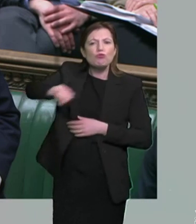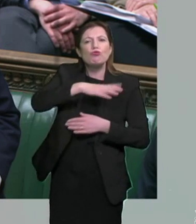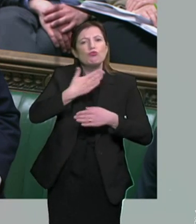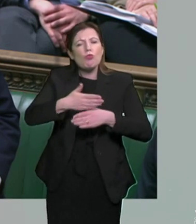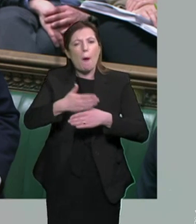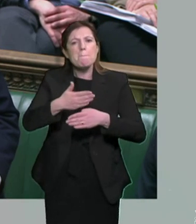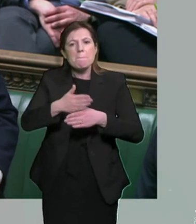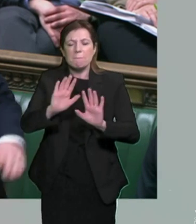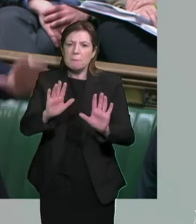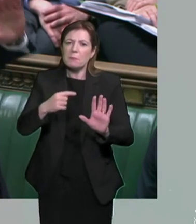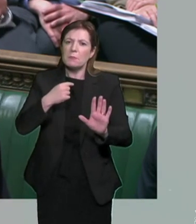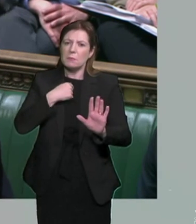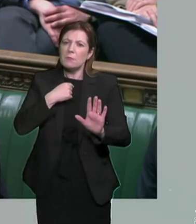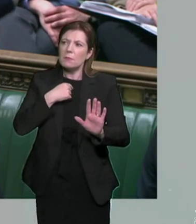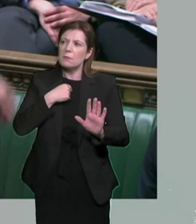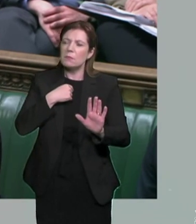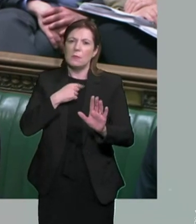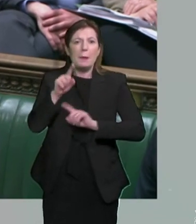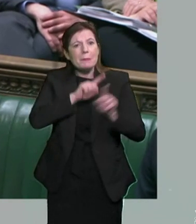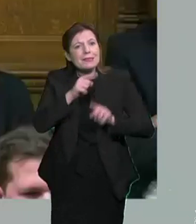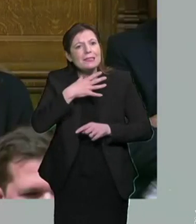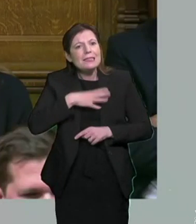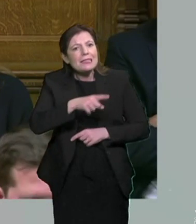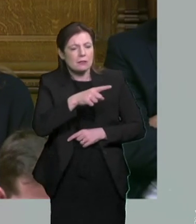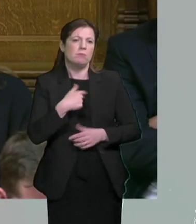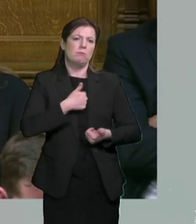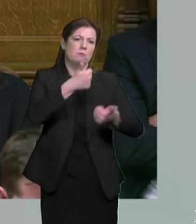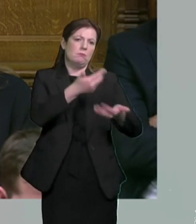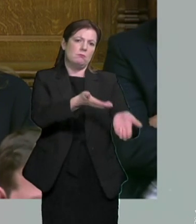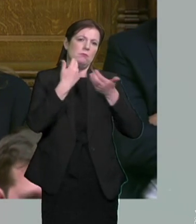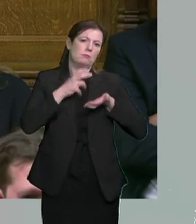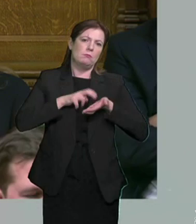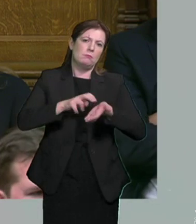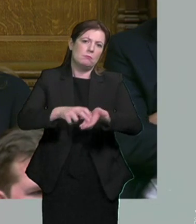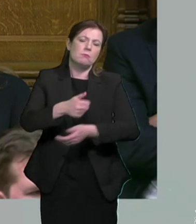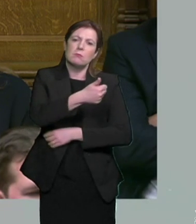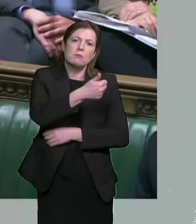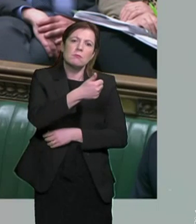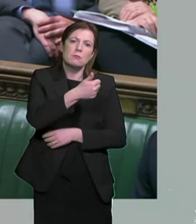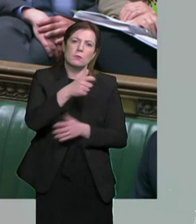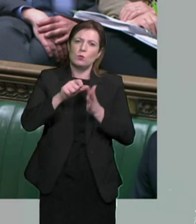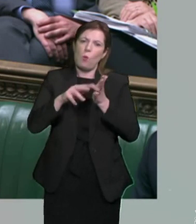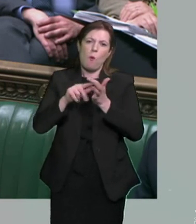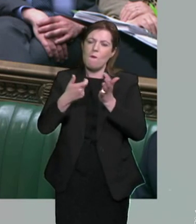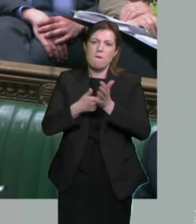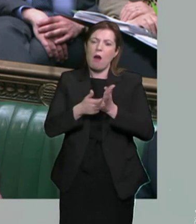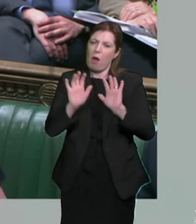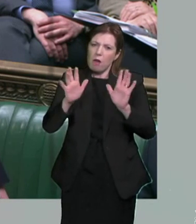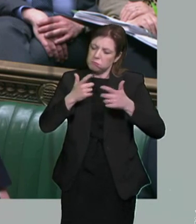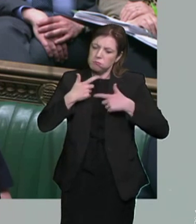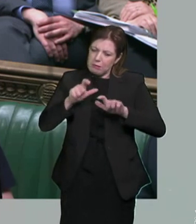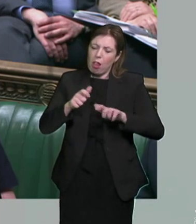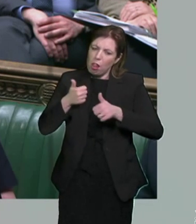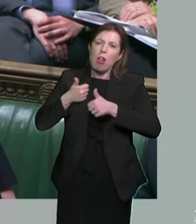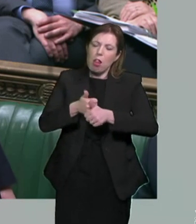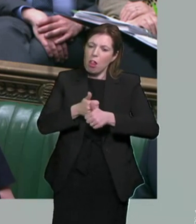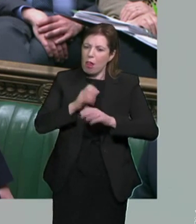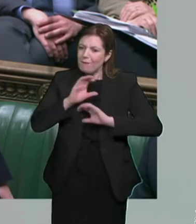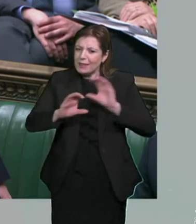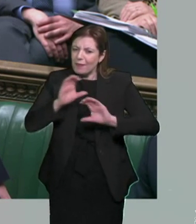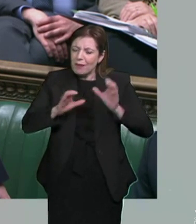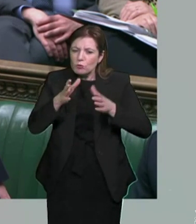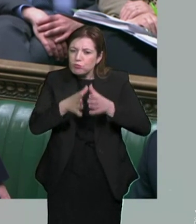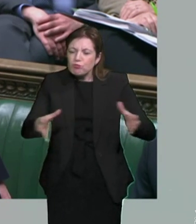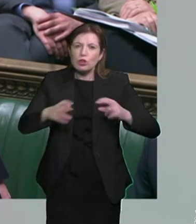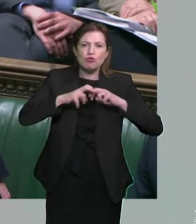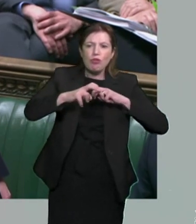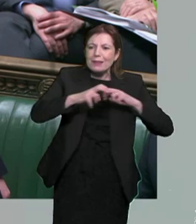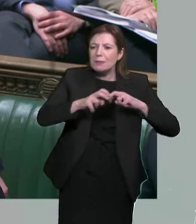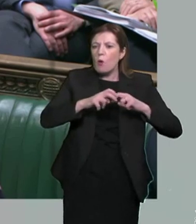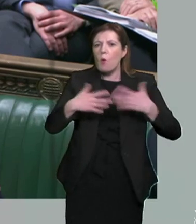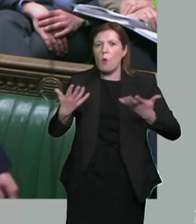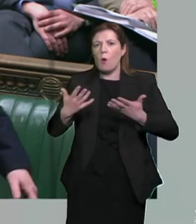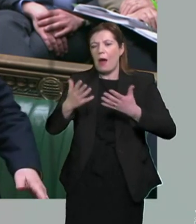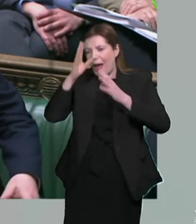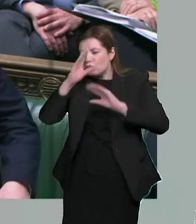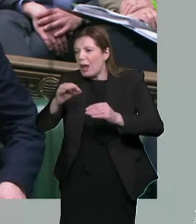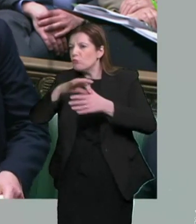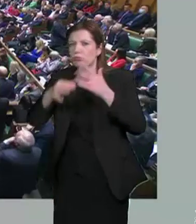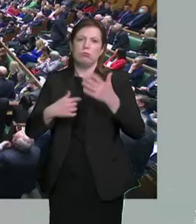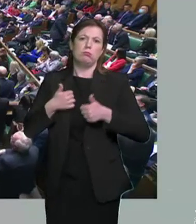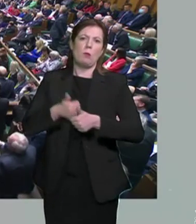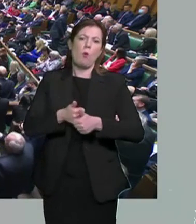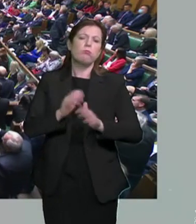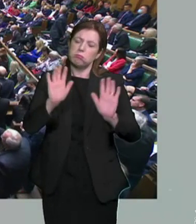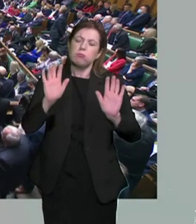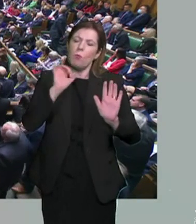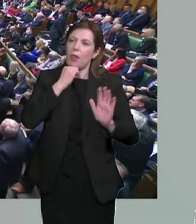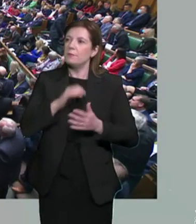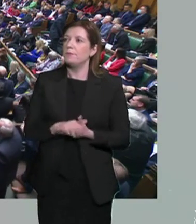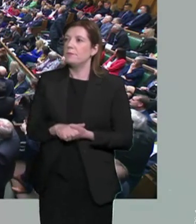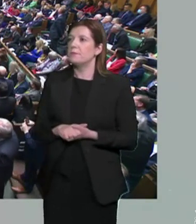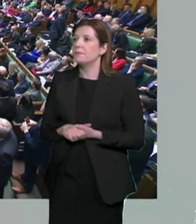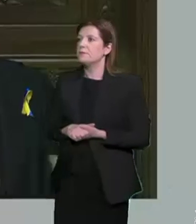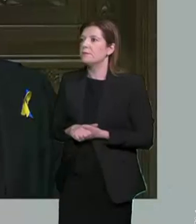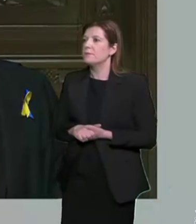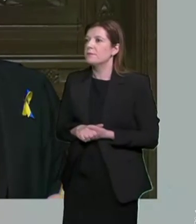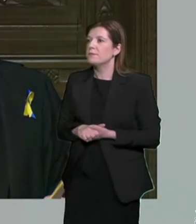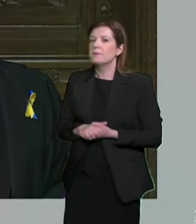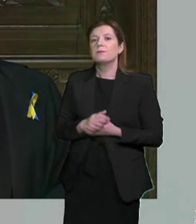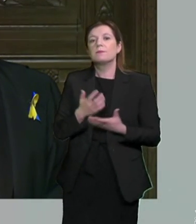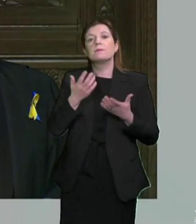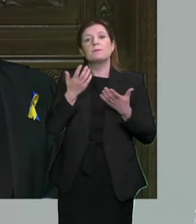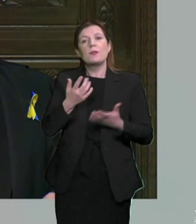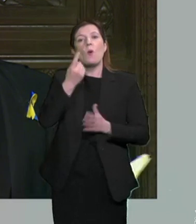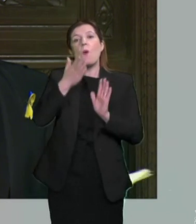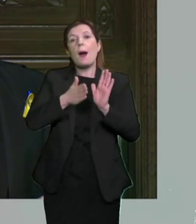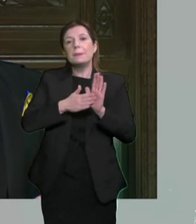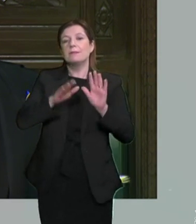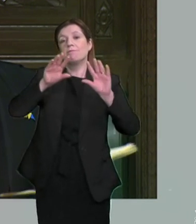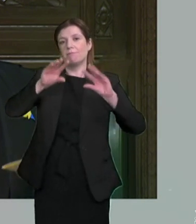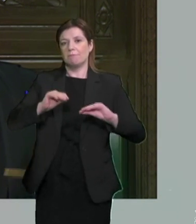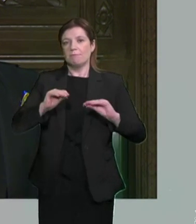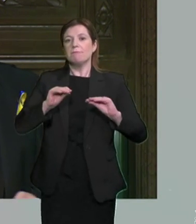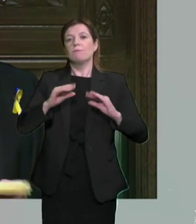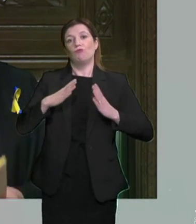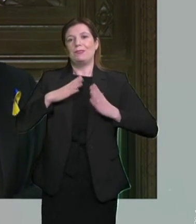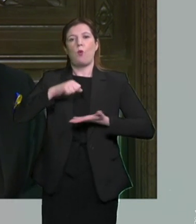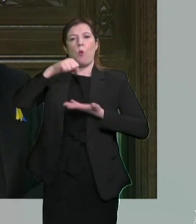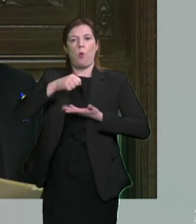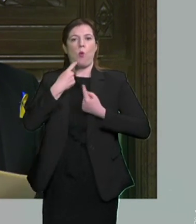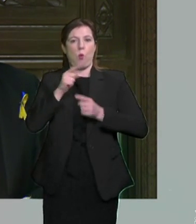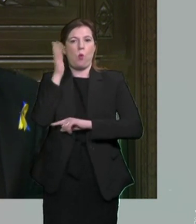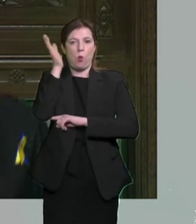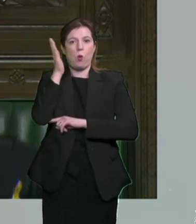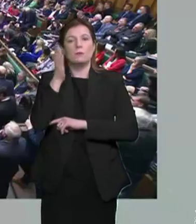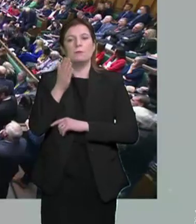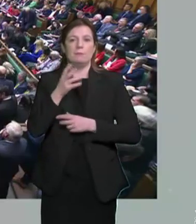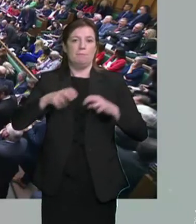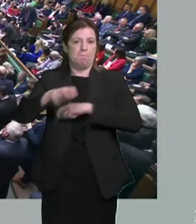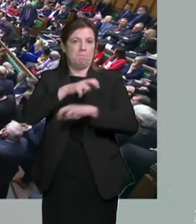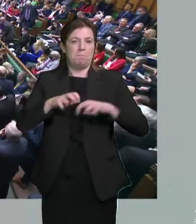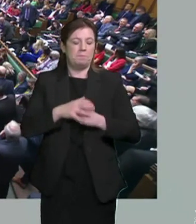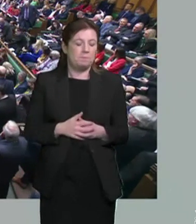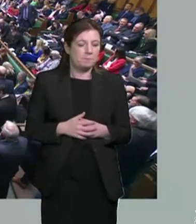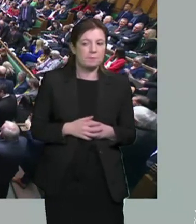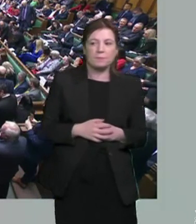I will make sure that she gets all the meetings she needs to make sure that we continue with all our fantastic investments in Dover, whether transport, education or otherwise.